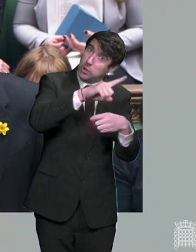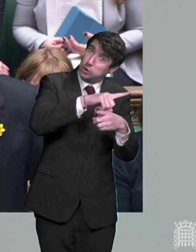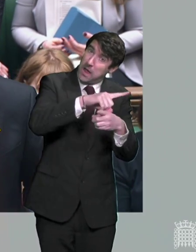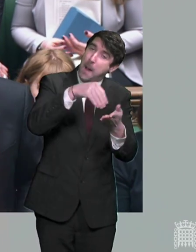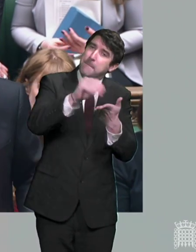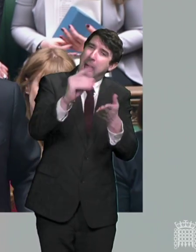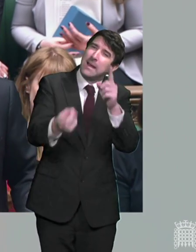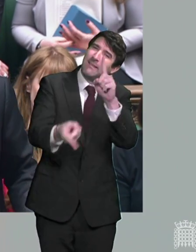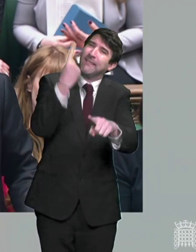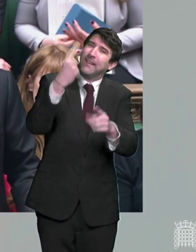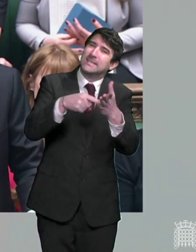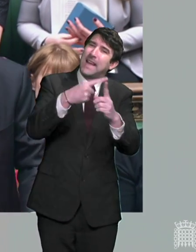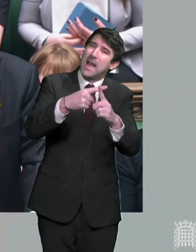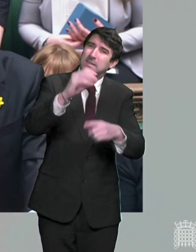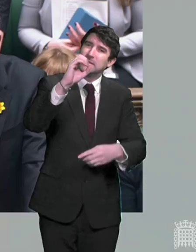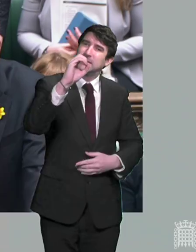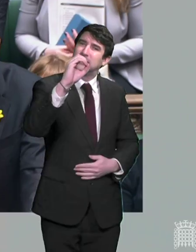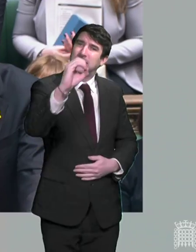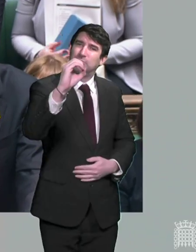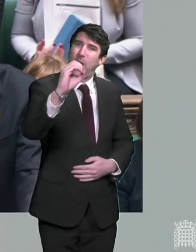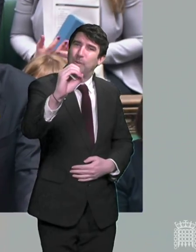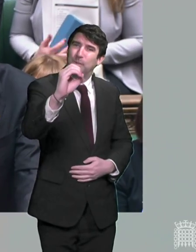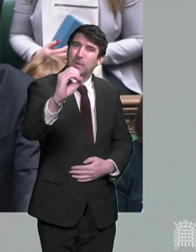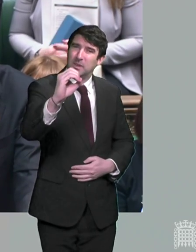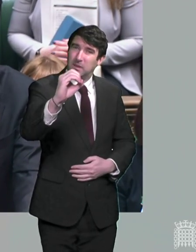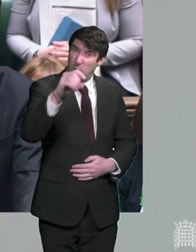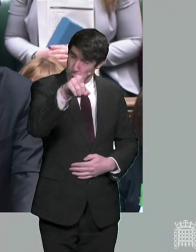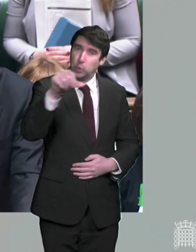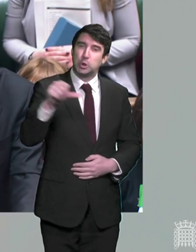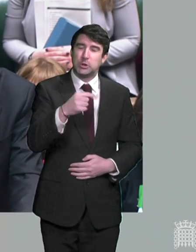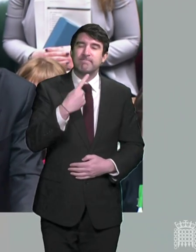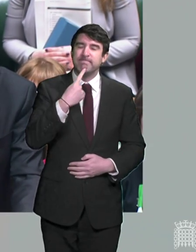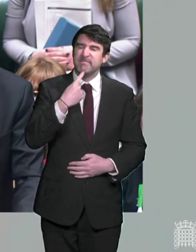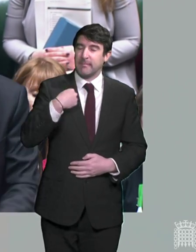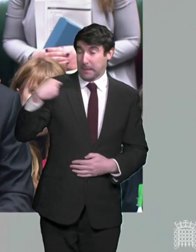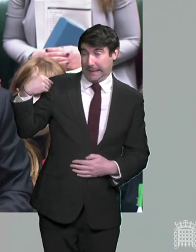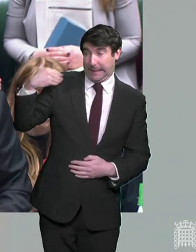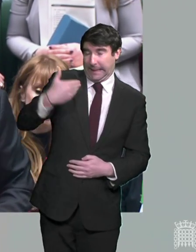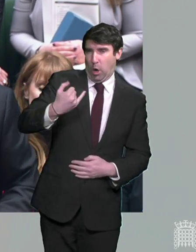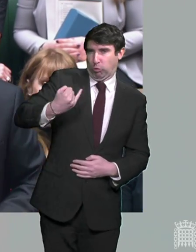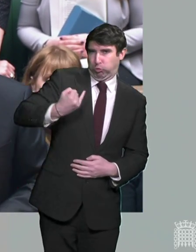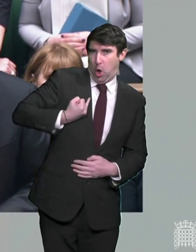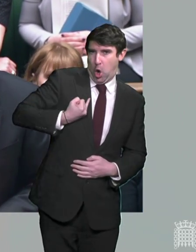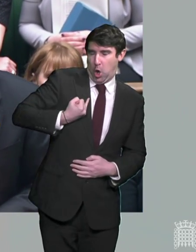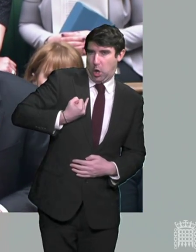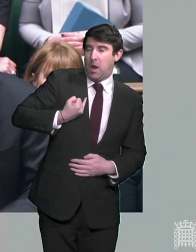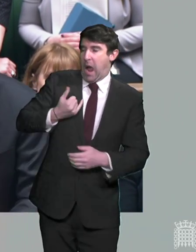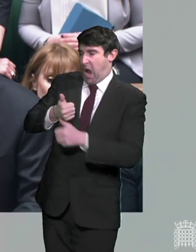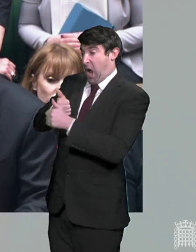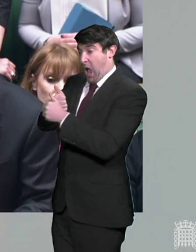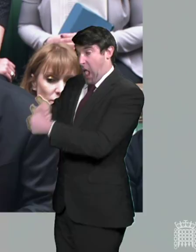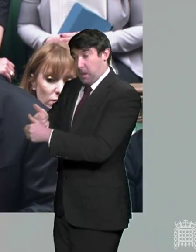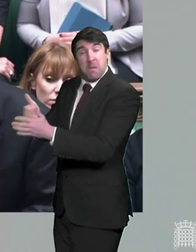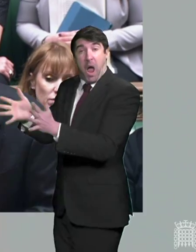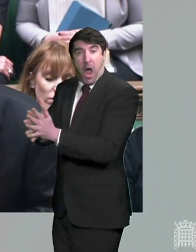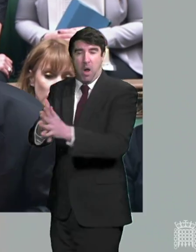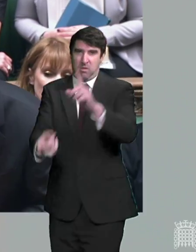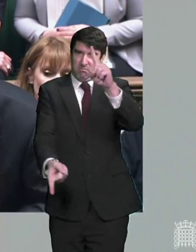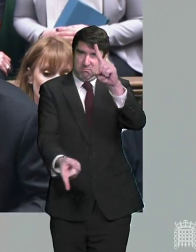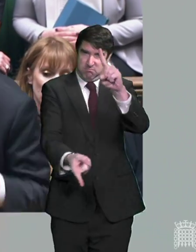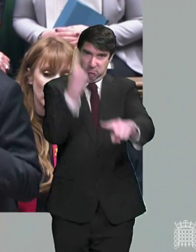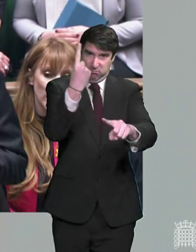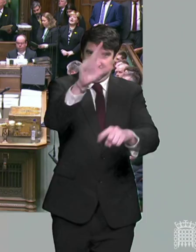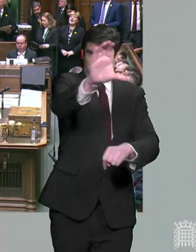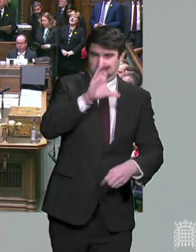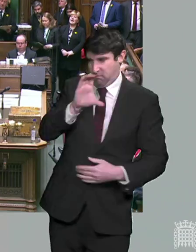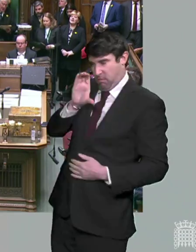Why does he not admit his mistake, get rid of the loopholes in his botched windfall tax and finally choose family finances over oil profits?